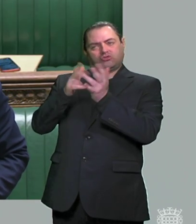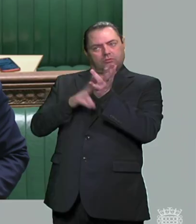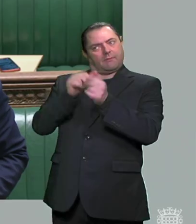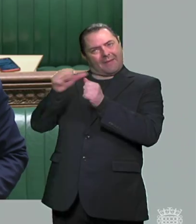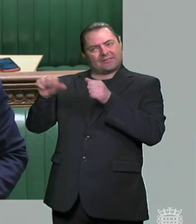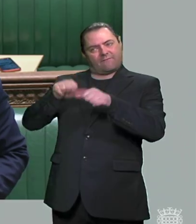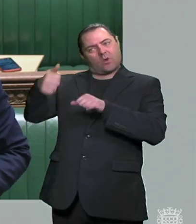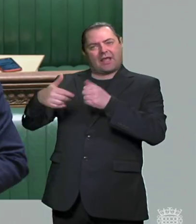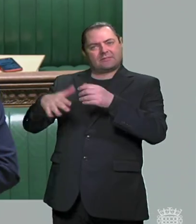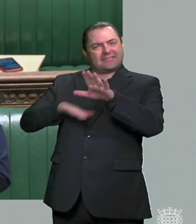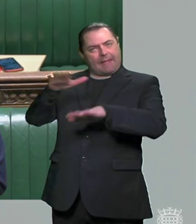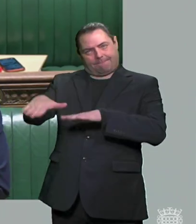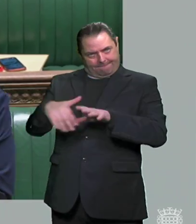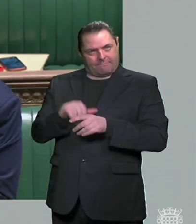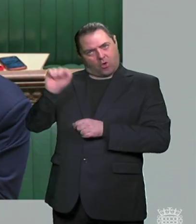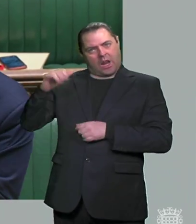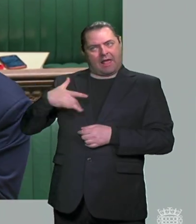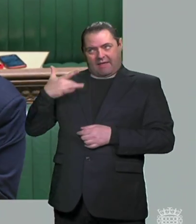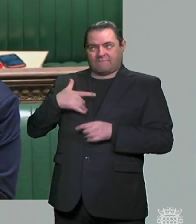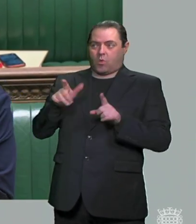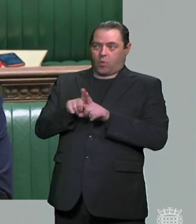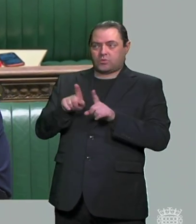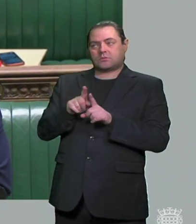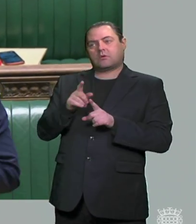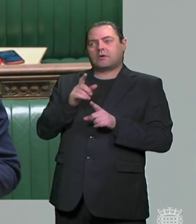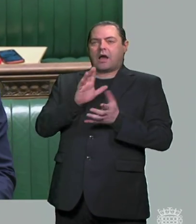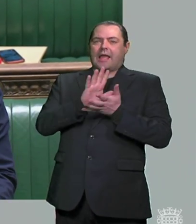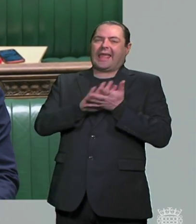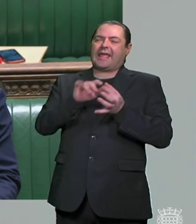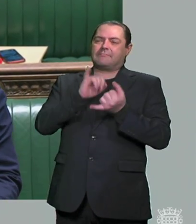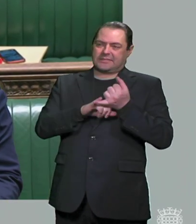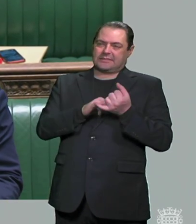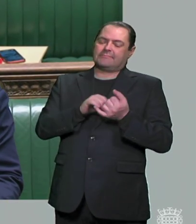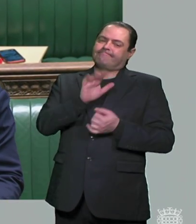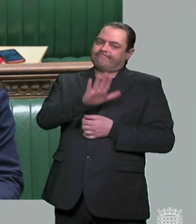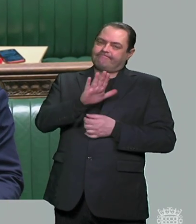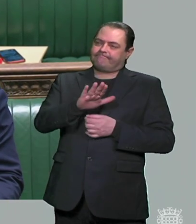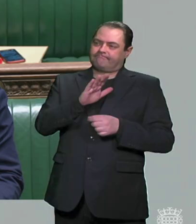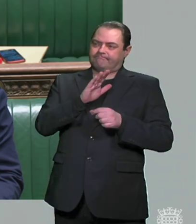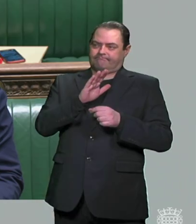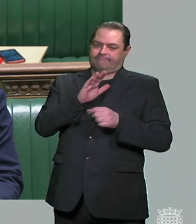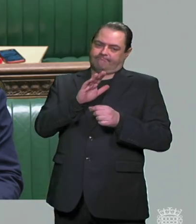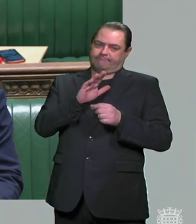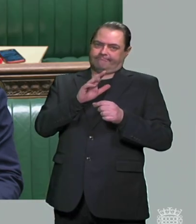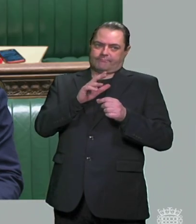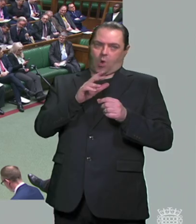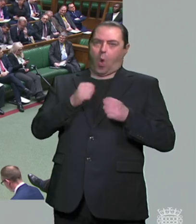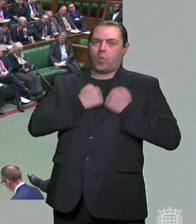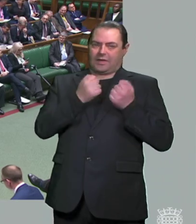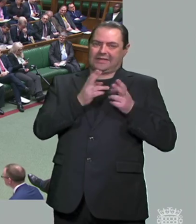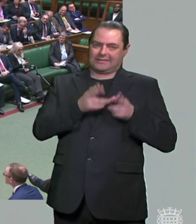I also pass our deepest sympathies on to everyone at Hibernian football club, who lost their owner, Ron Gordon, suddenly yesterday.